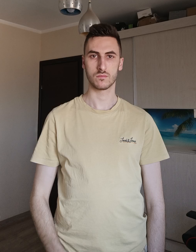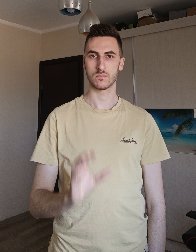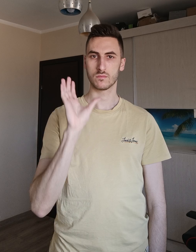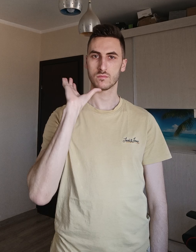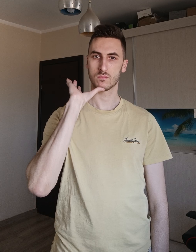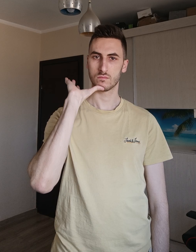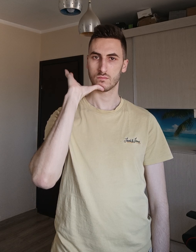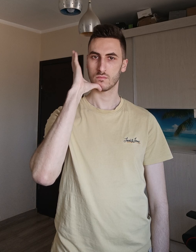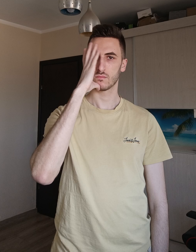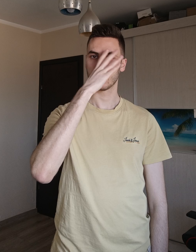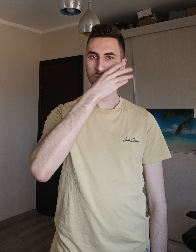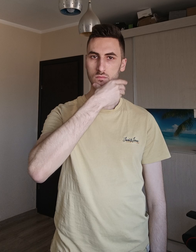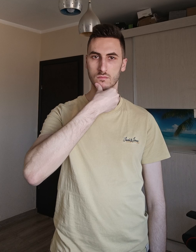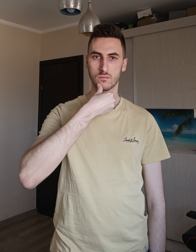יפה